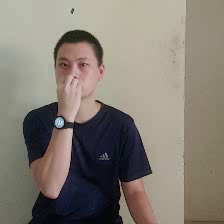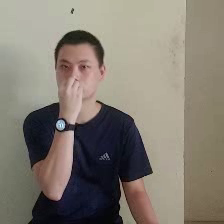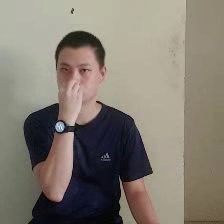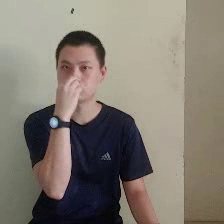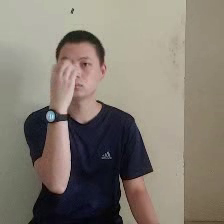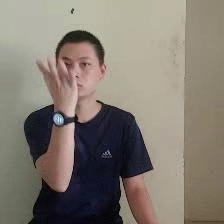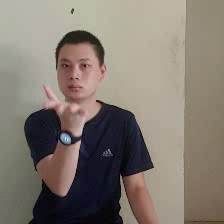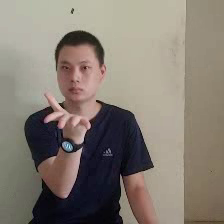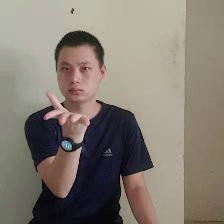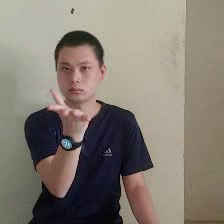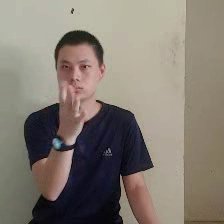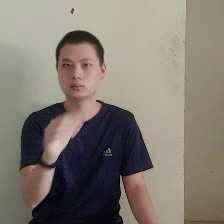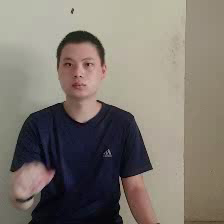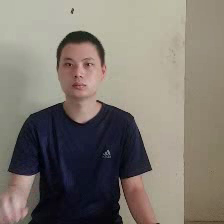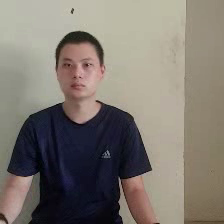Cảm ơn